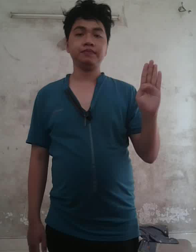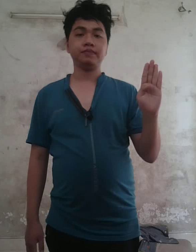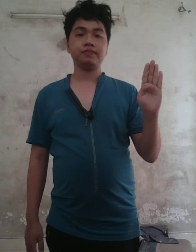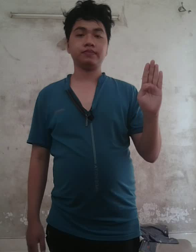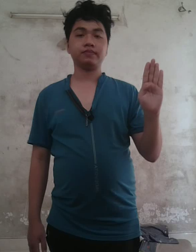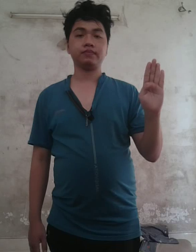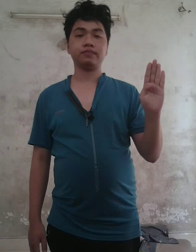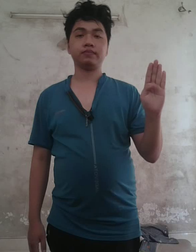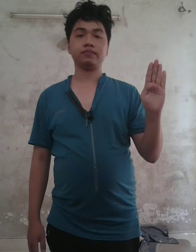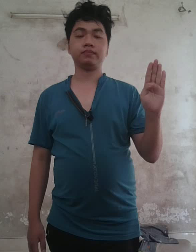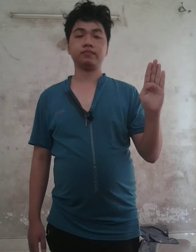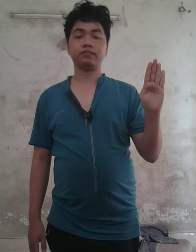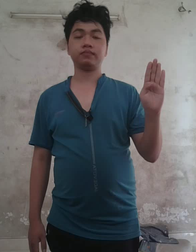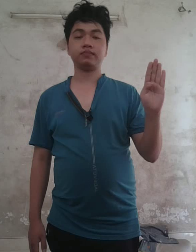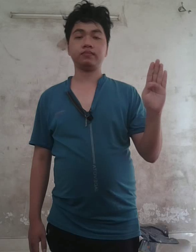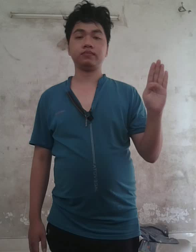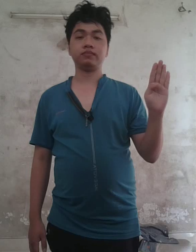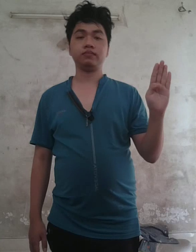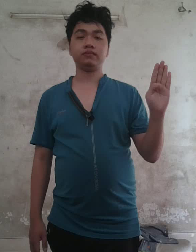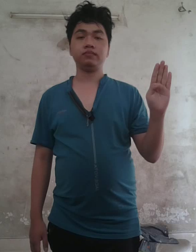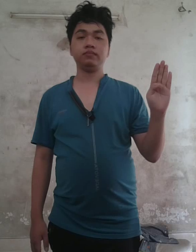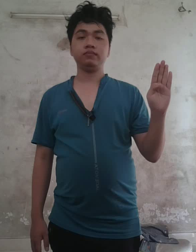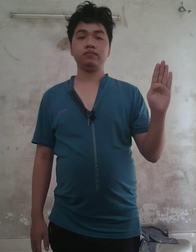b